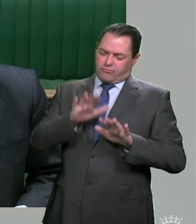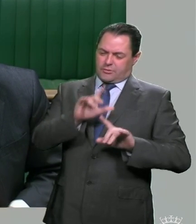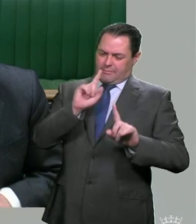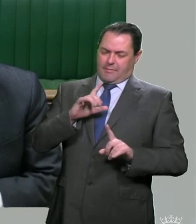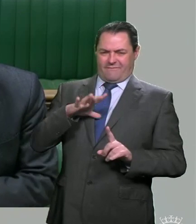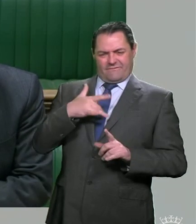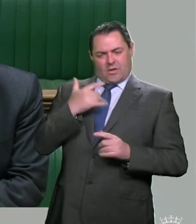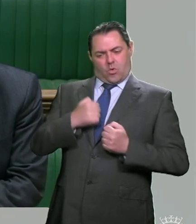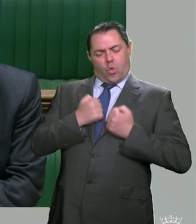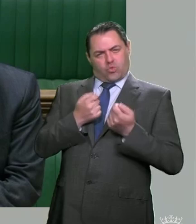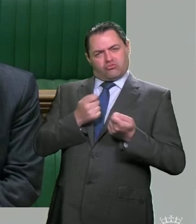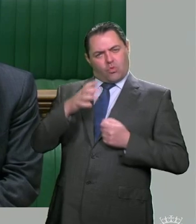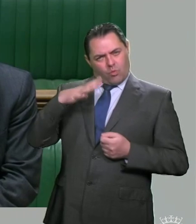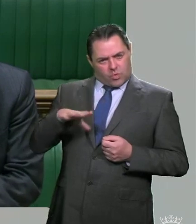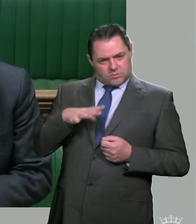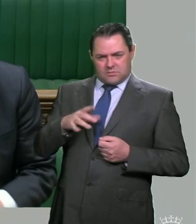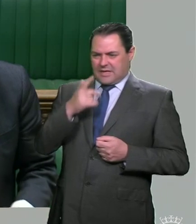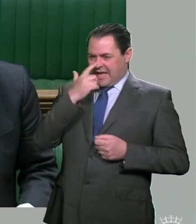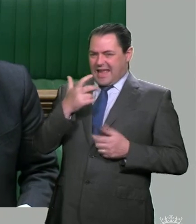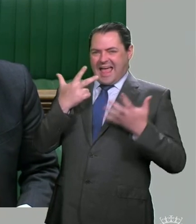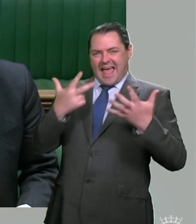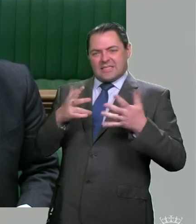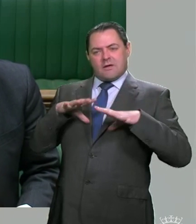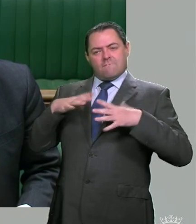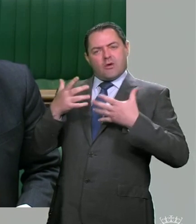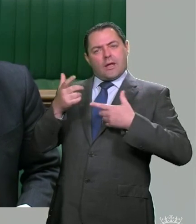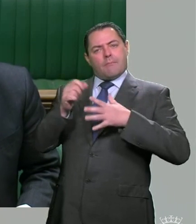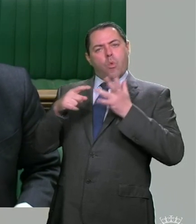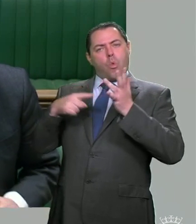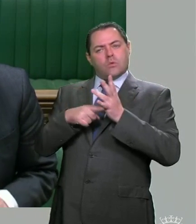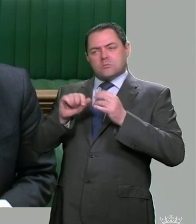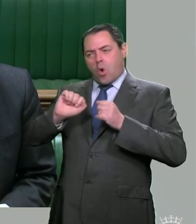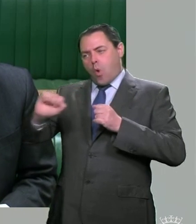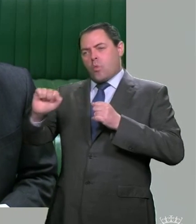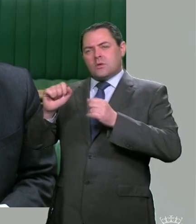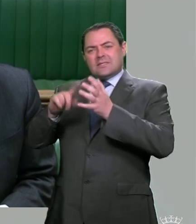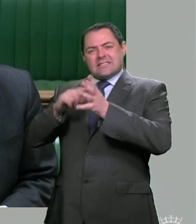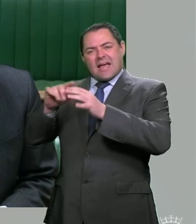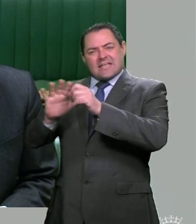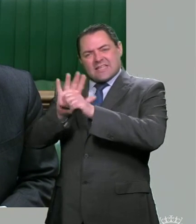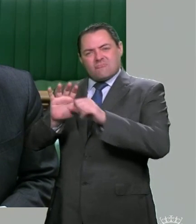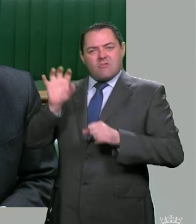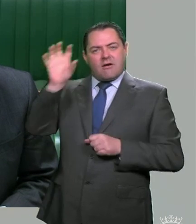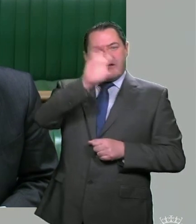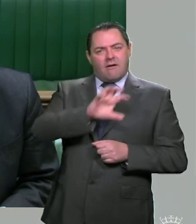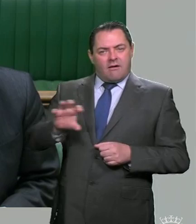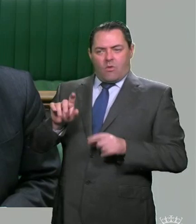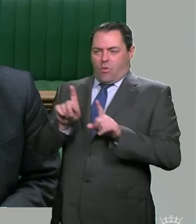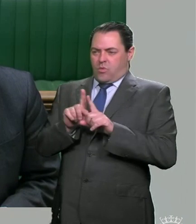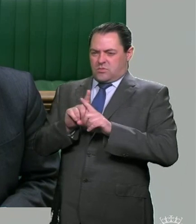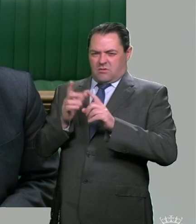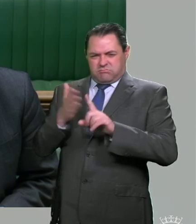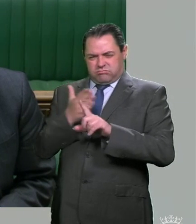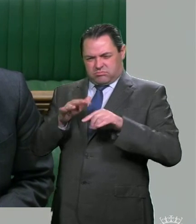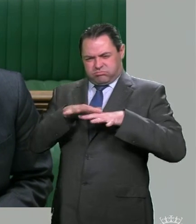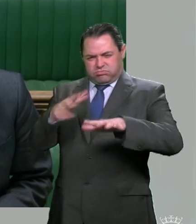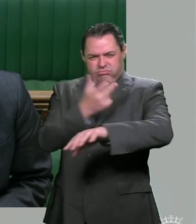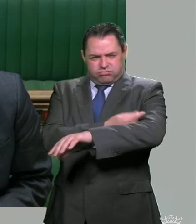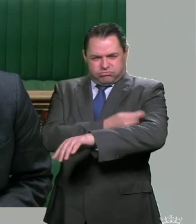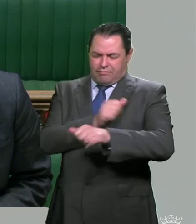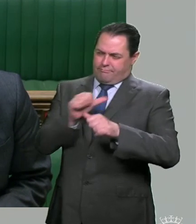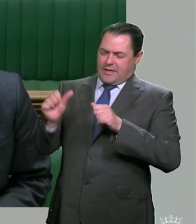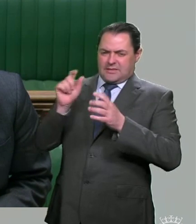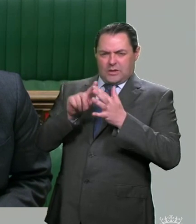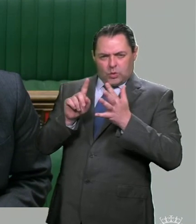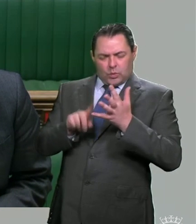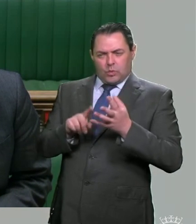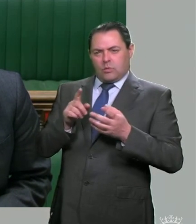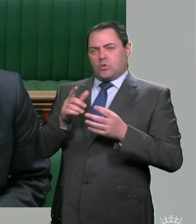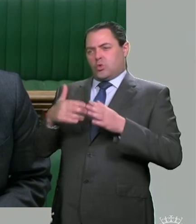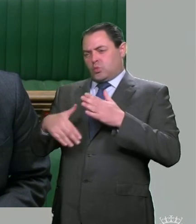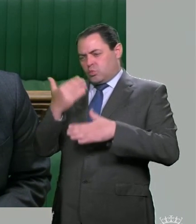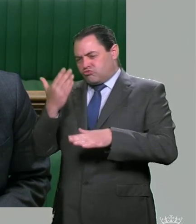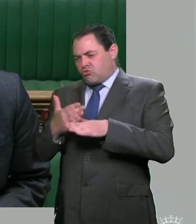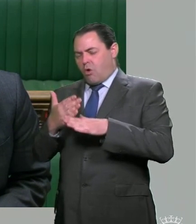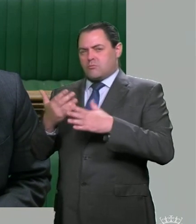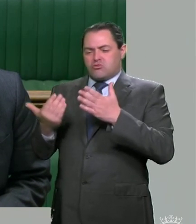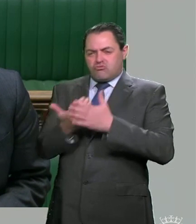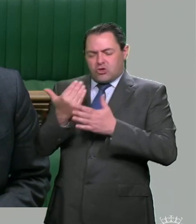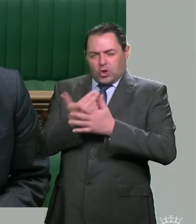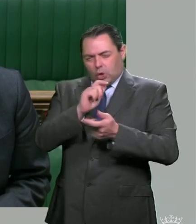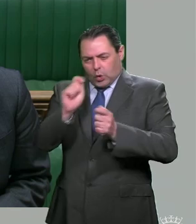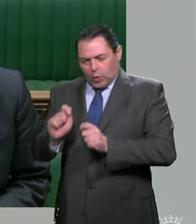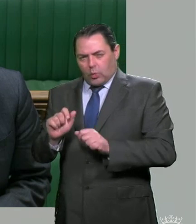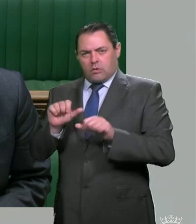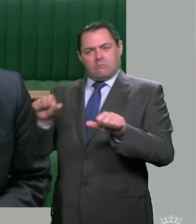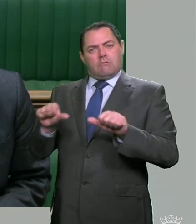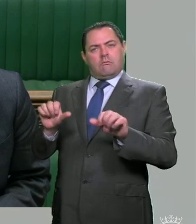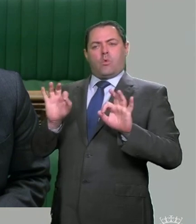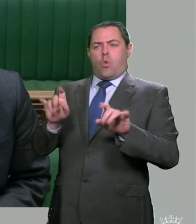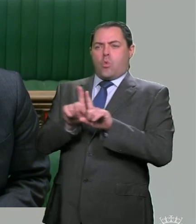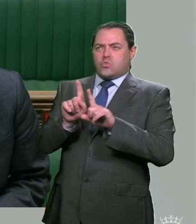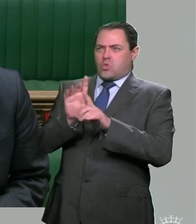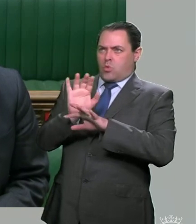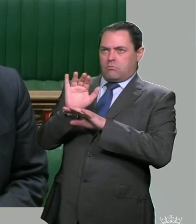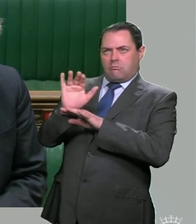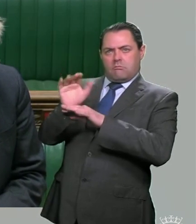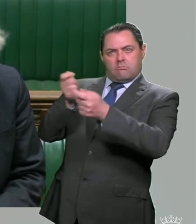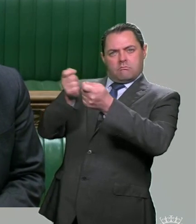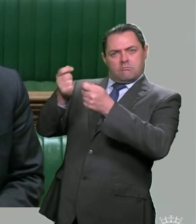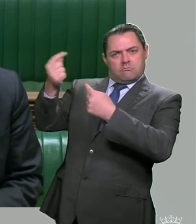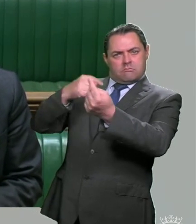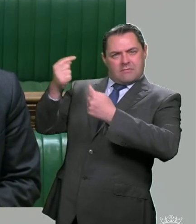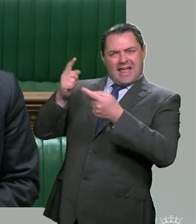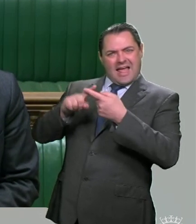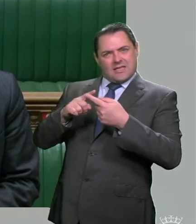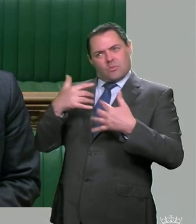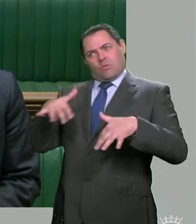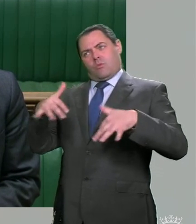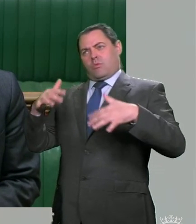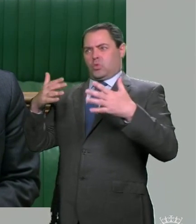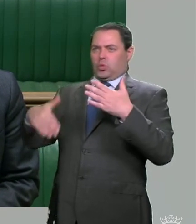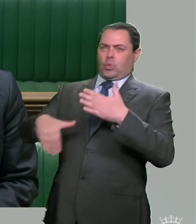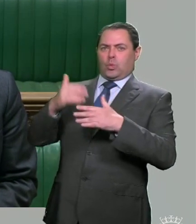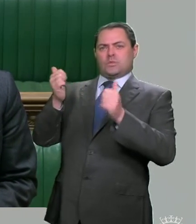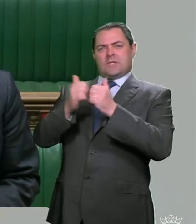It has given us the freedom to establish eight freeports across the country, driving new investment; to develop the fastest vaccine roll-out in Europe; to protect and invest in jobs and renewal across every part of the UK; to control our immigration system, and to sign an historic trade deal with Australia.